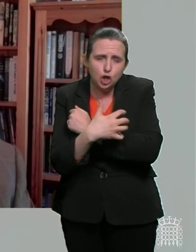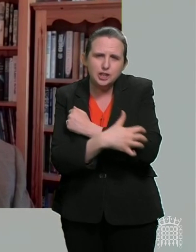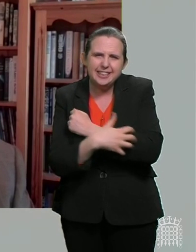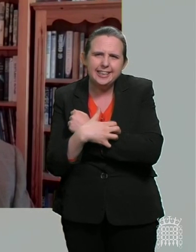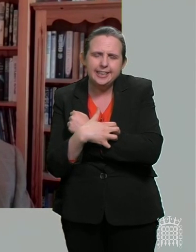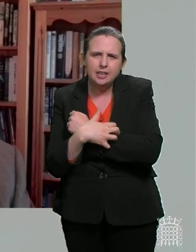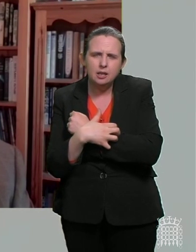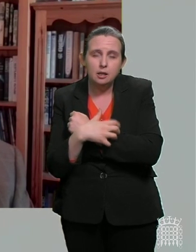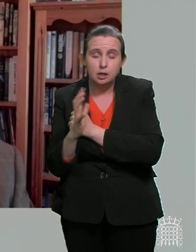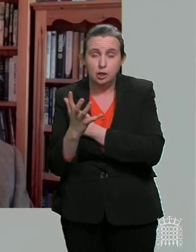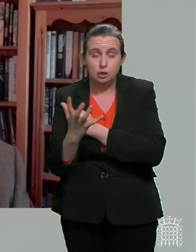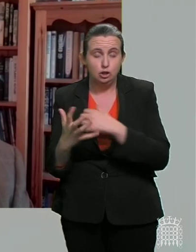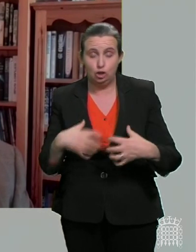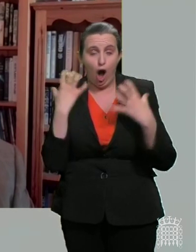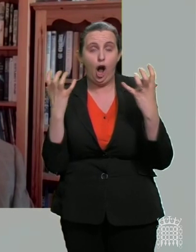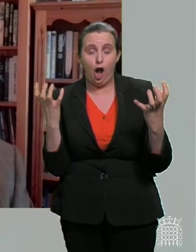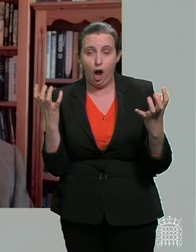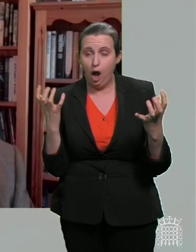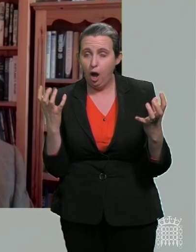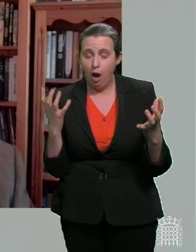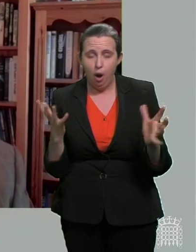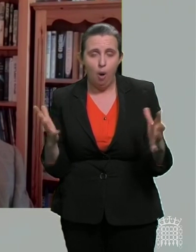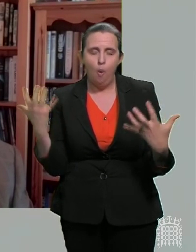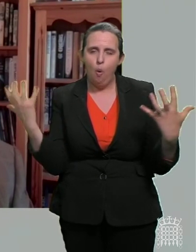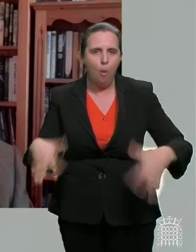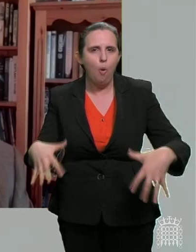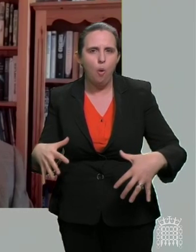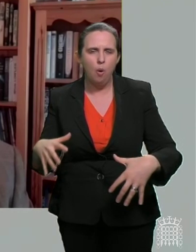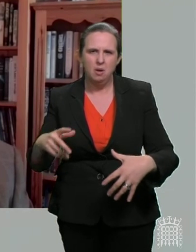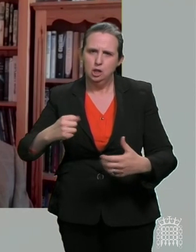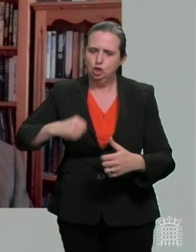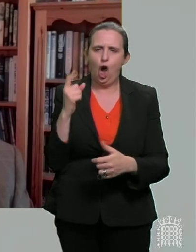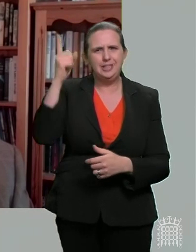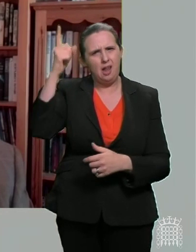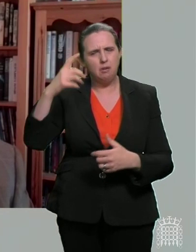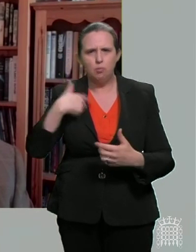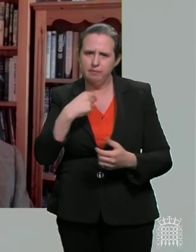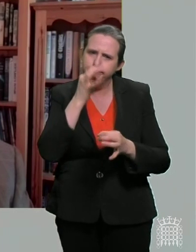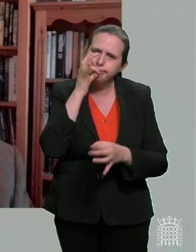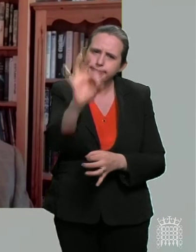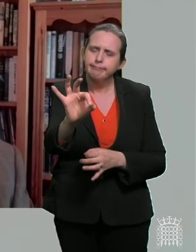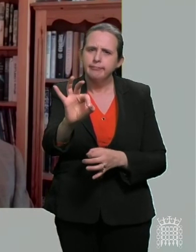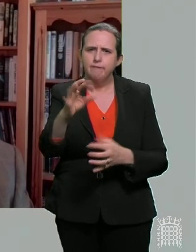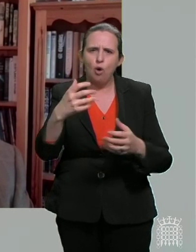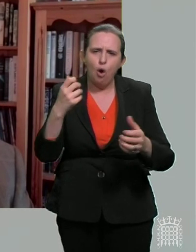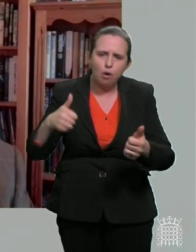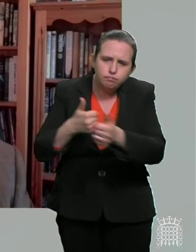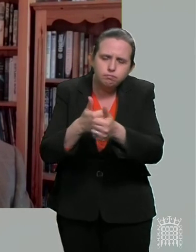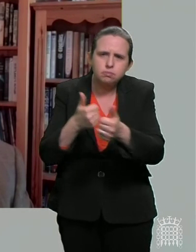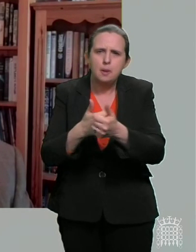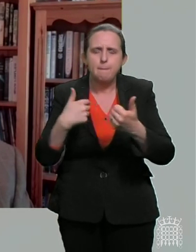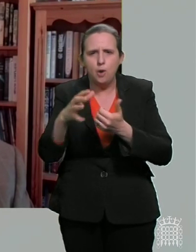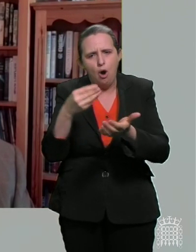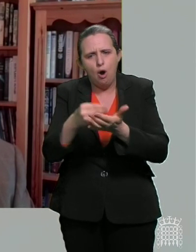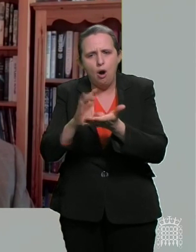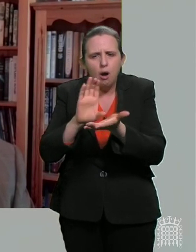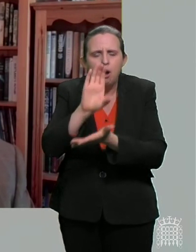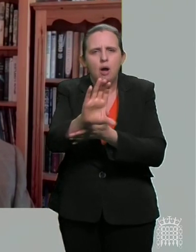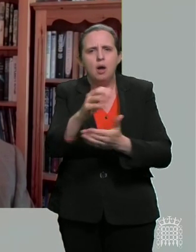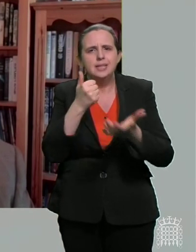The Scottish National party has repeatedly called for a financial package to boost household incomes and reverse this Tory child poverty crisis.